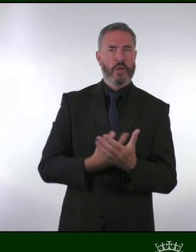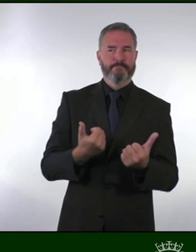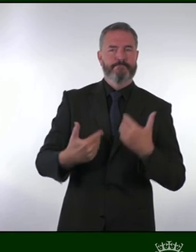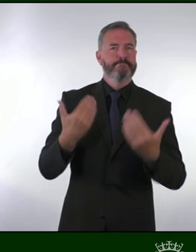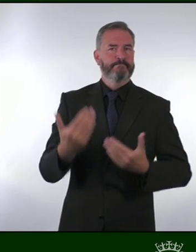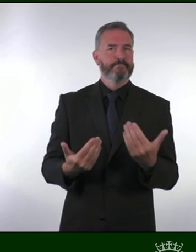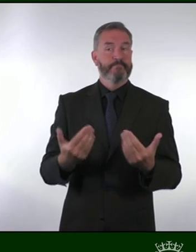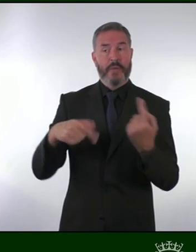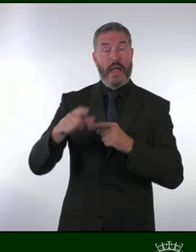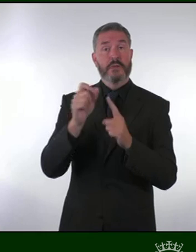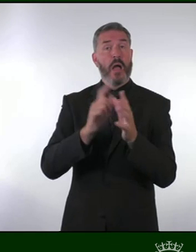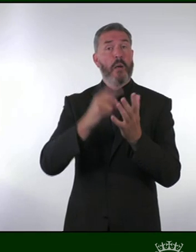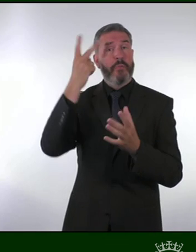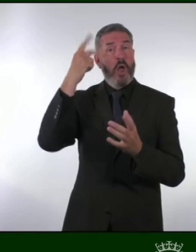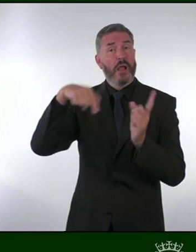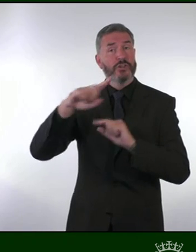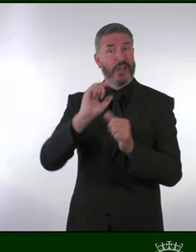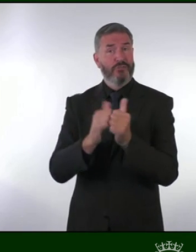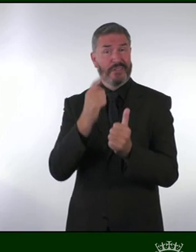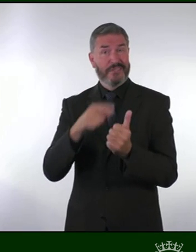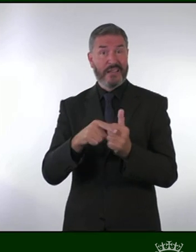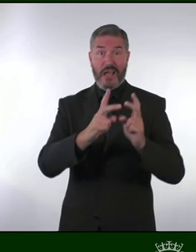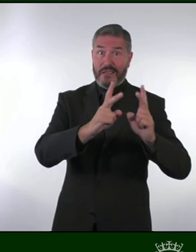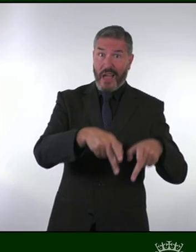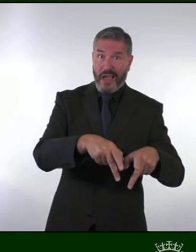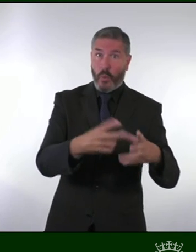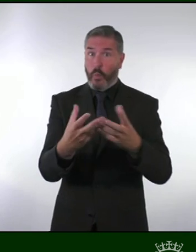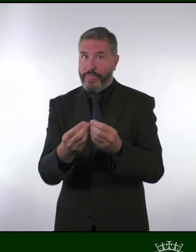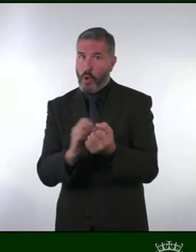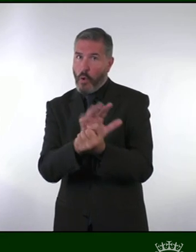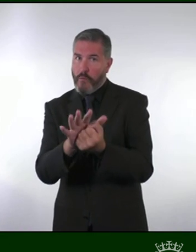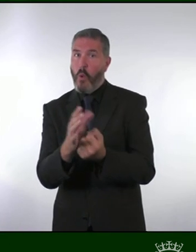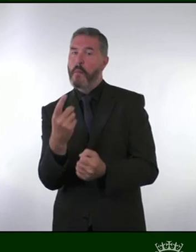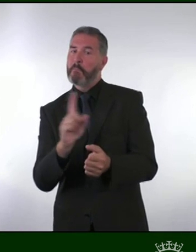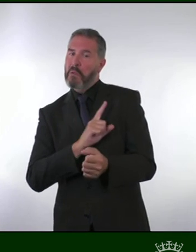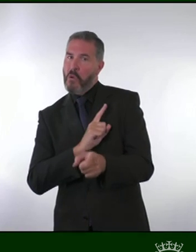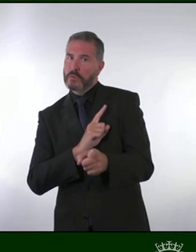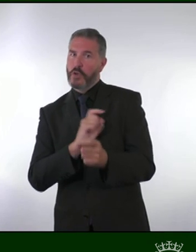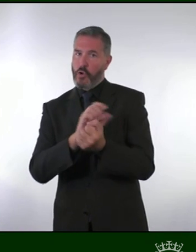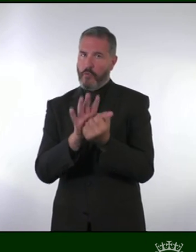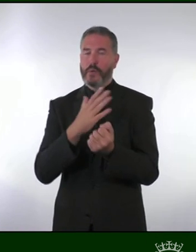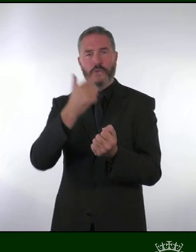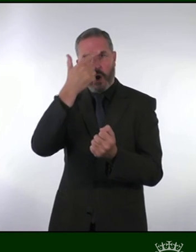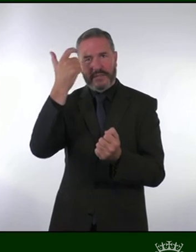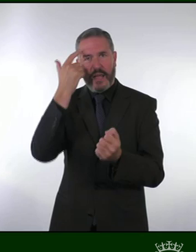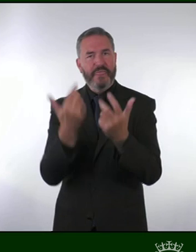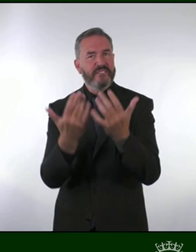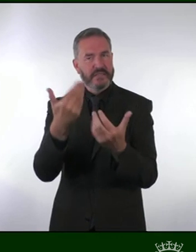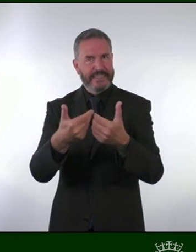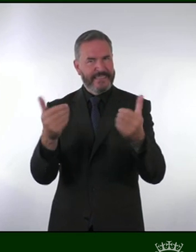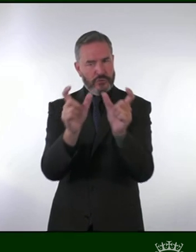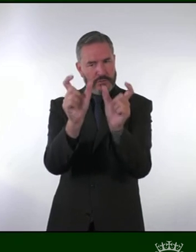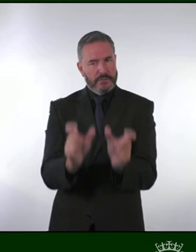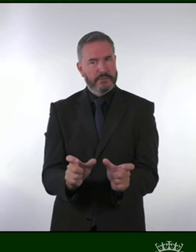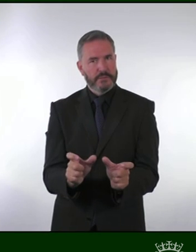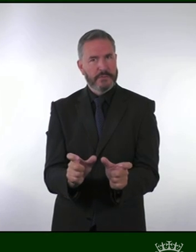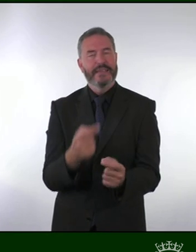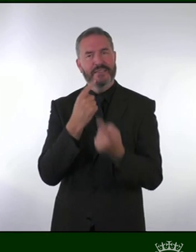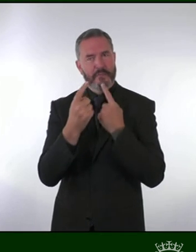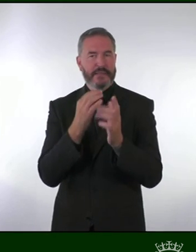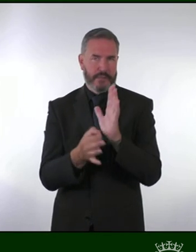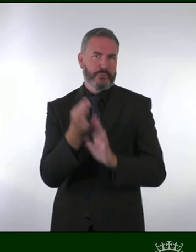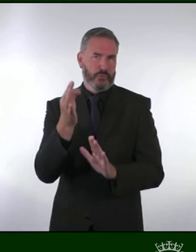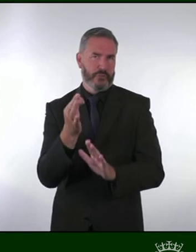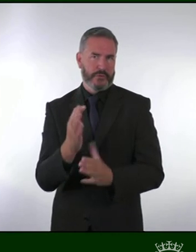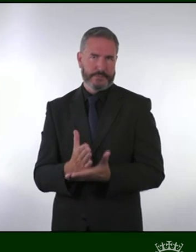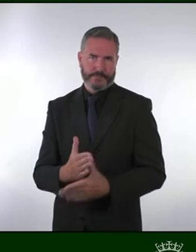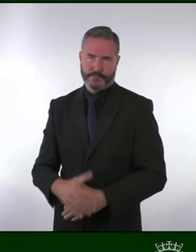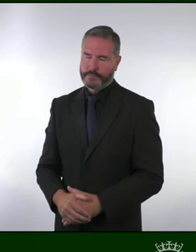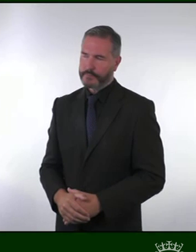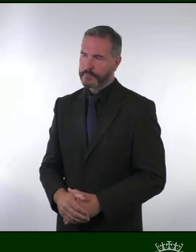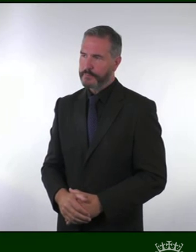As the Royal College of Pathologists has pointed out, determining the difference between dying with and dying of covid-19 is key to understanding and getting better information about this disease.